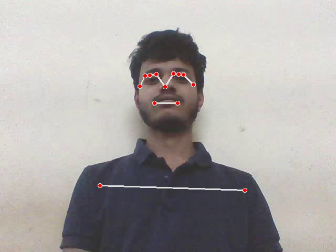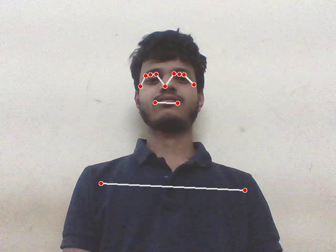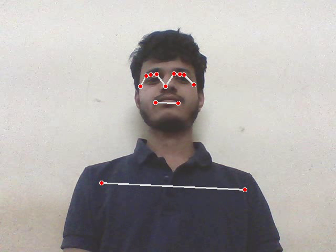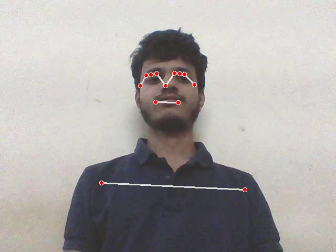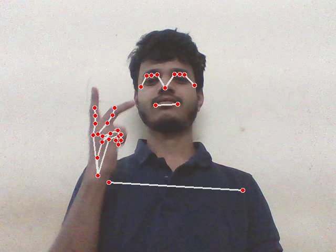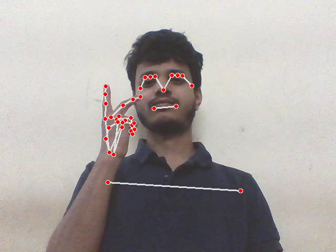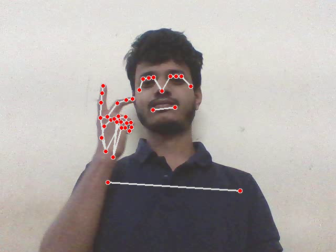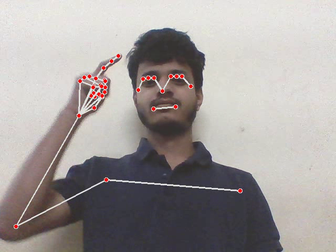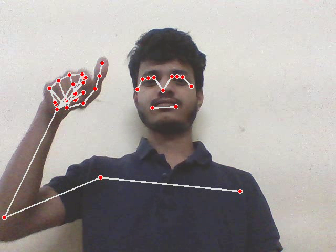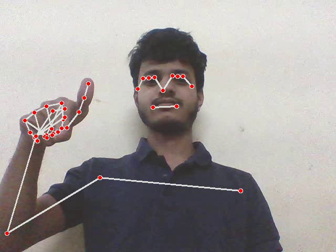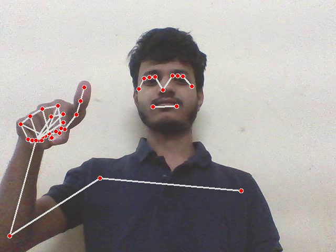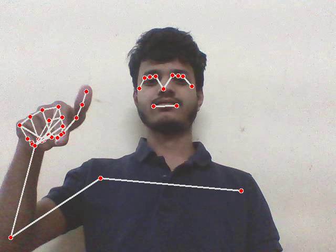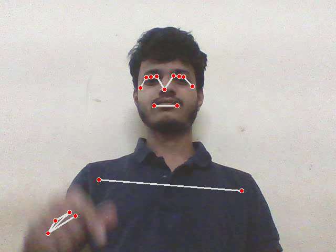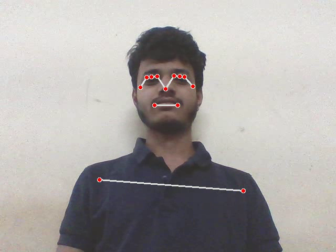see you later